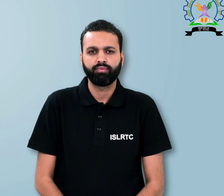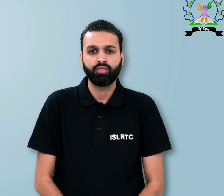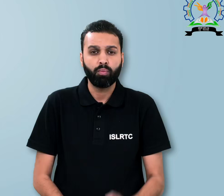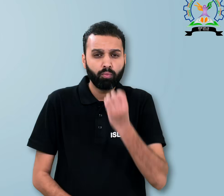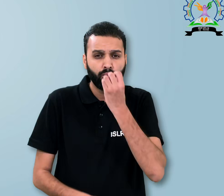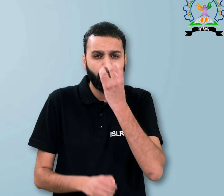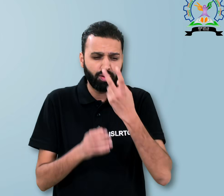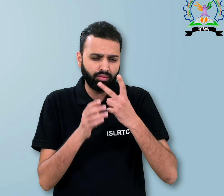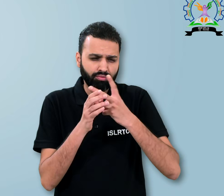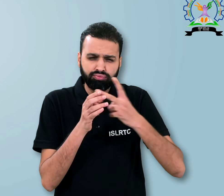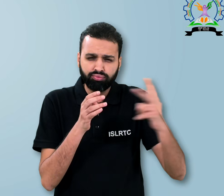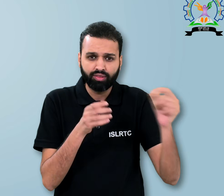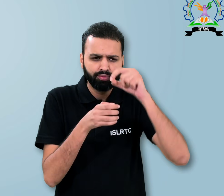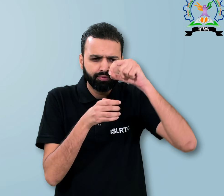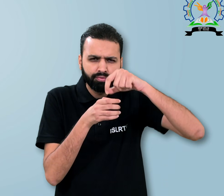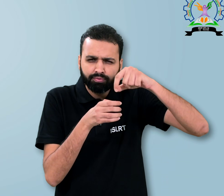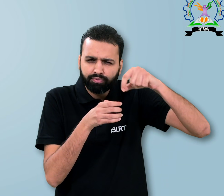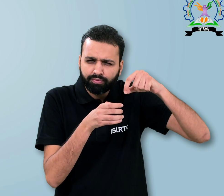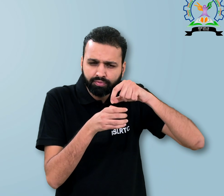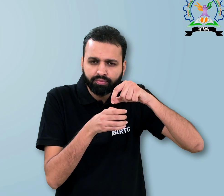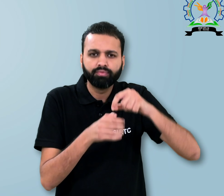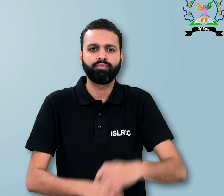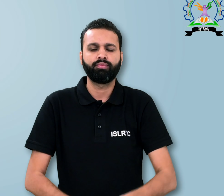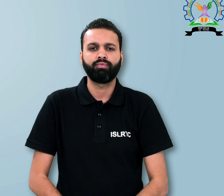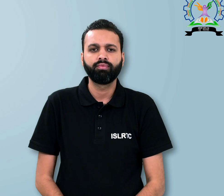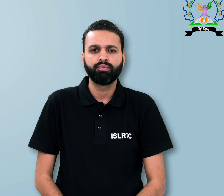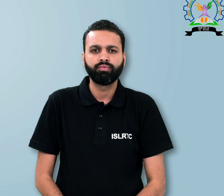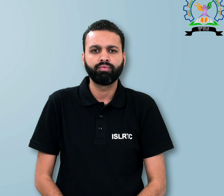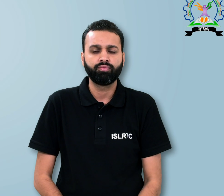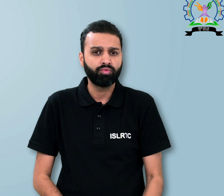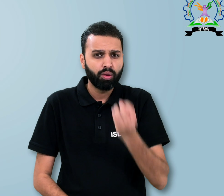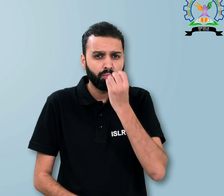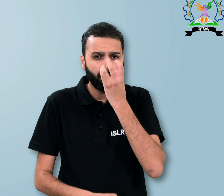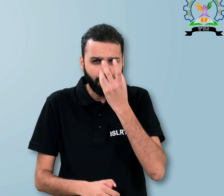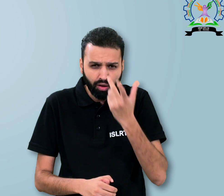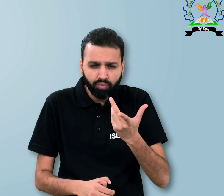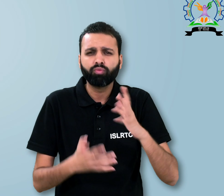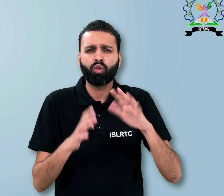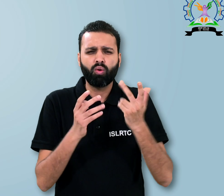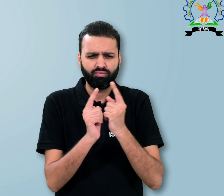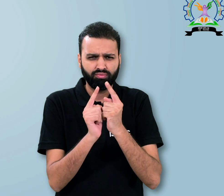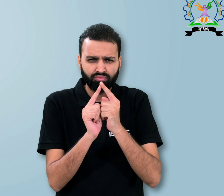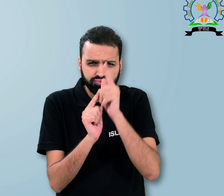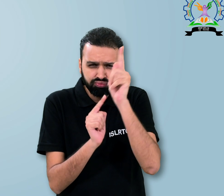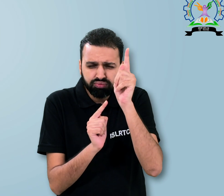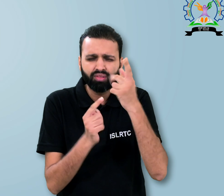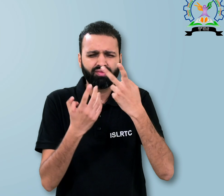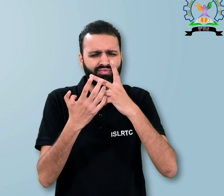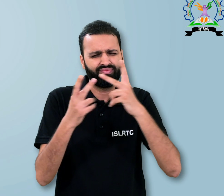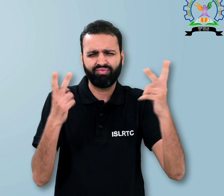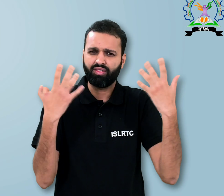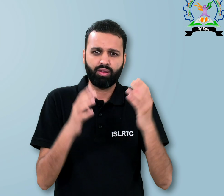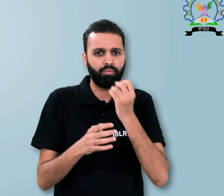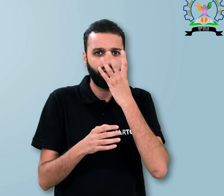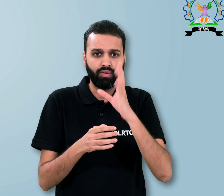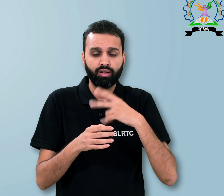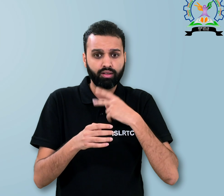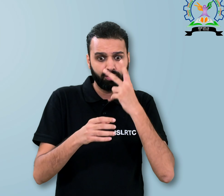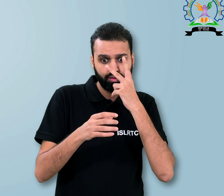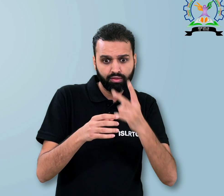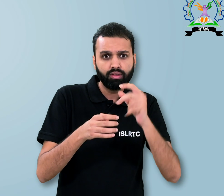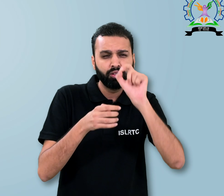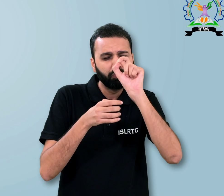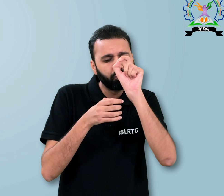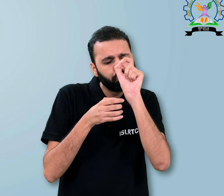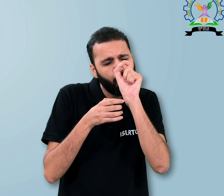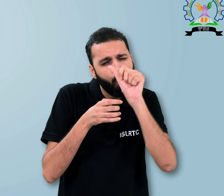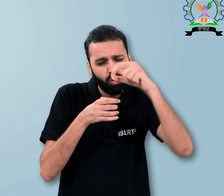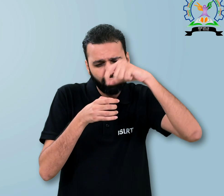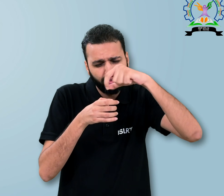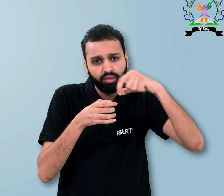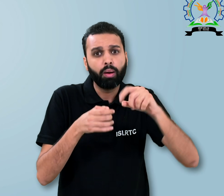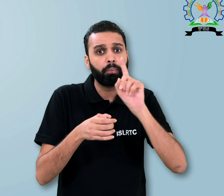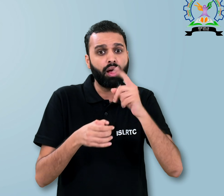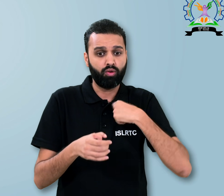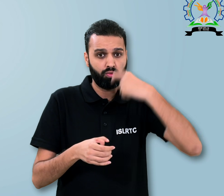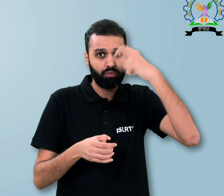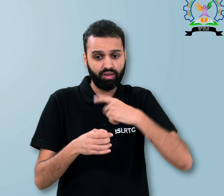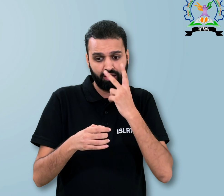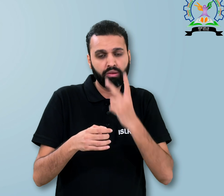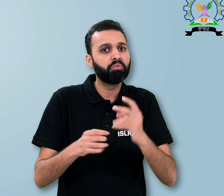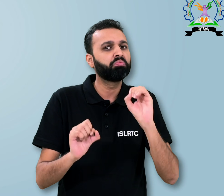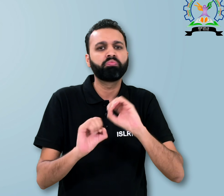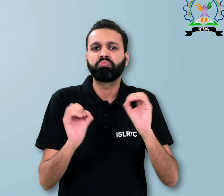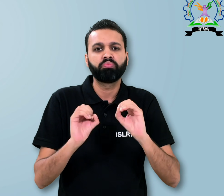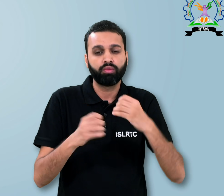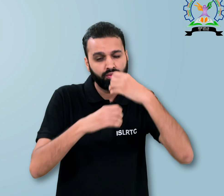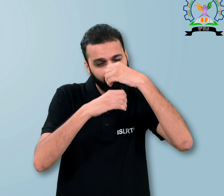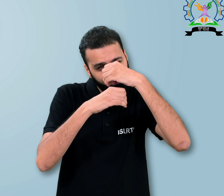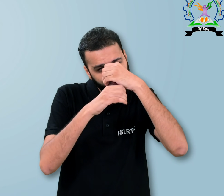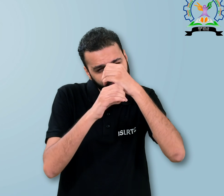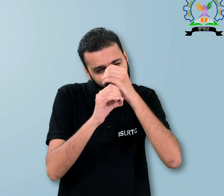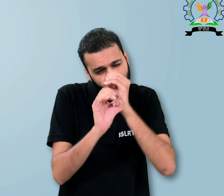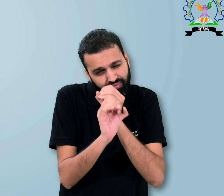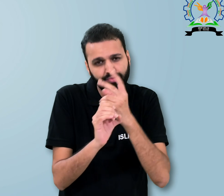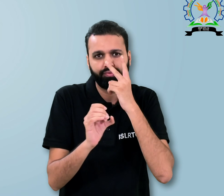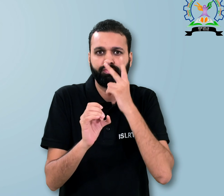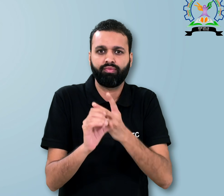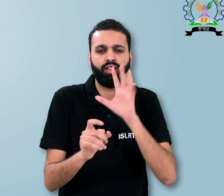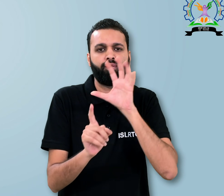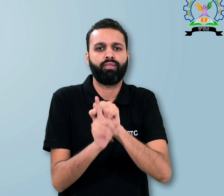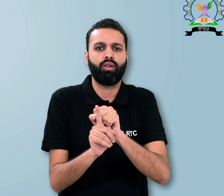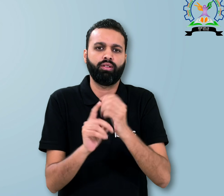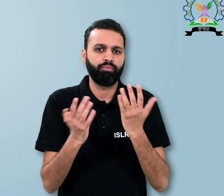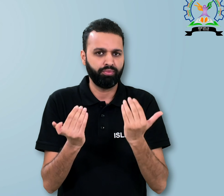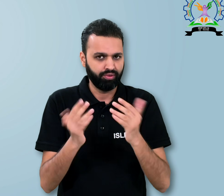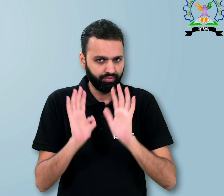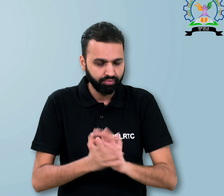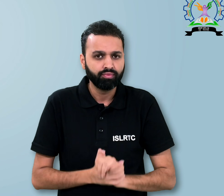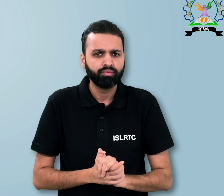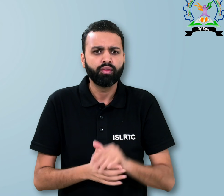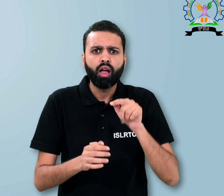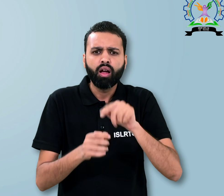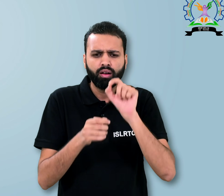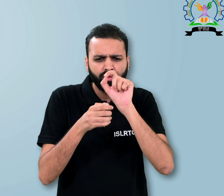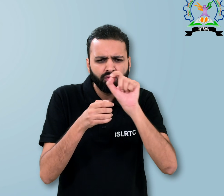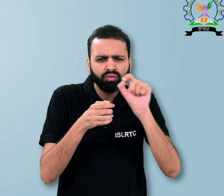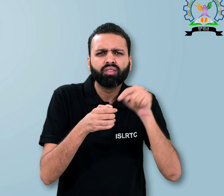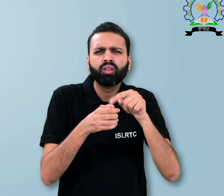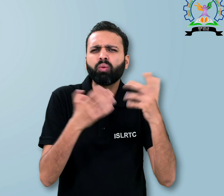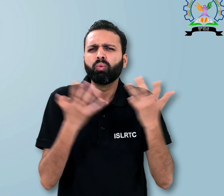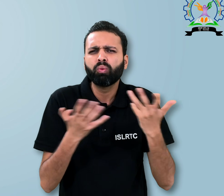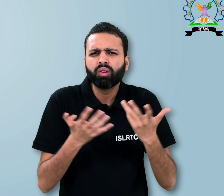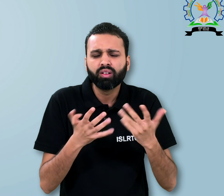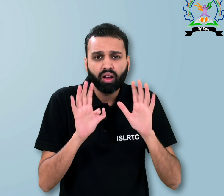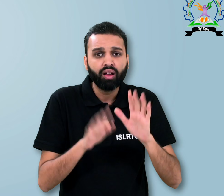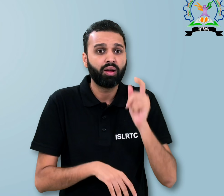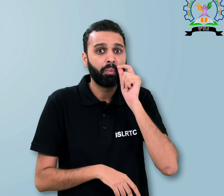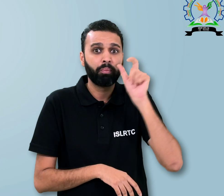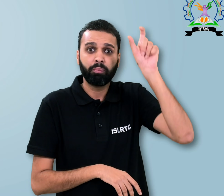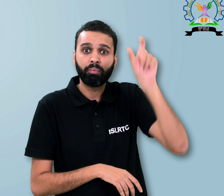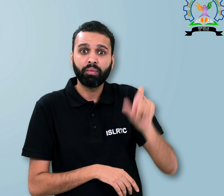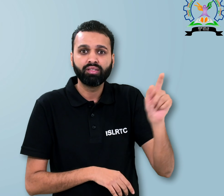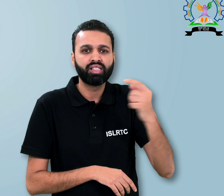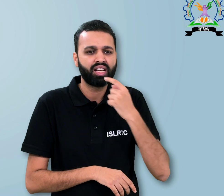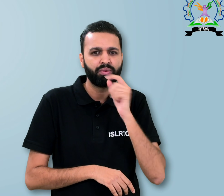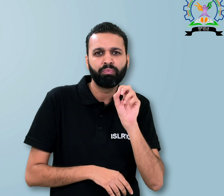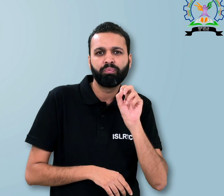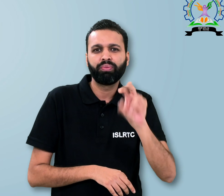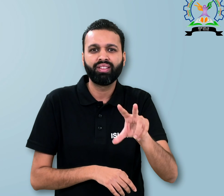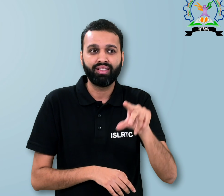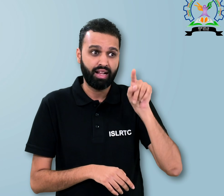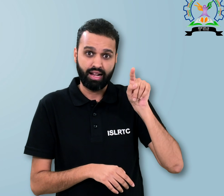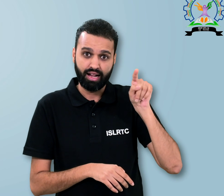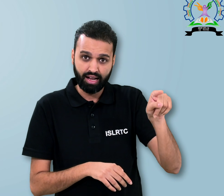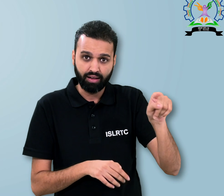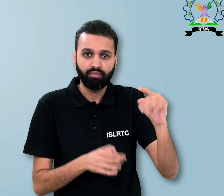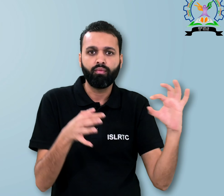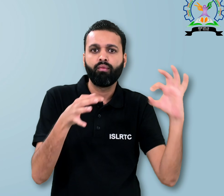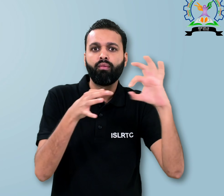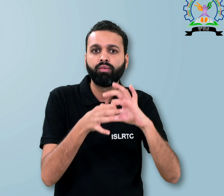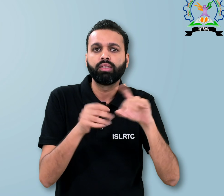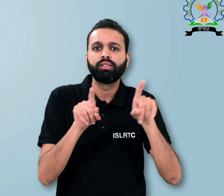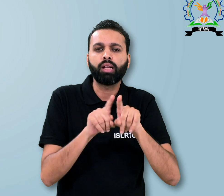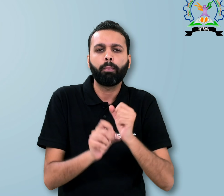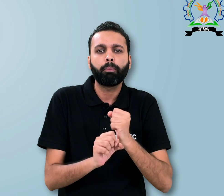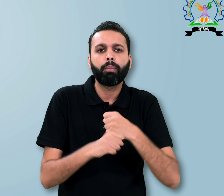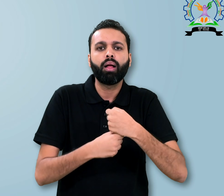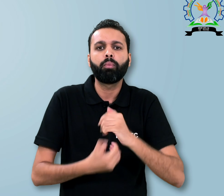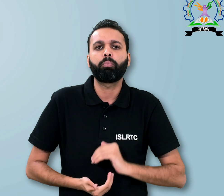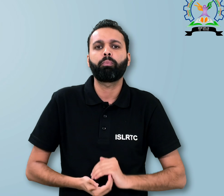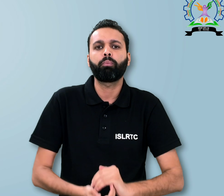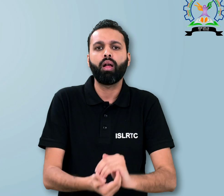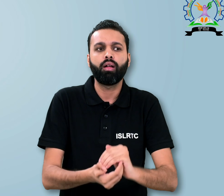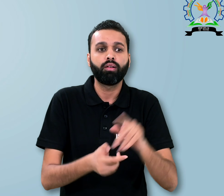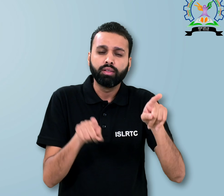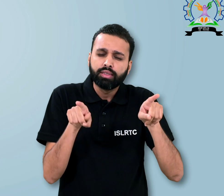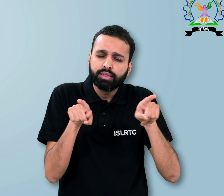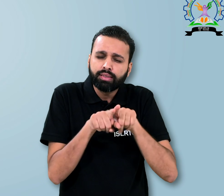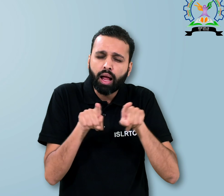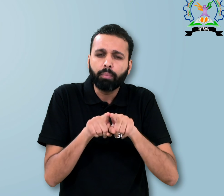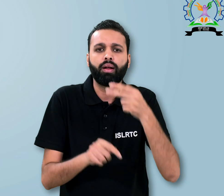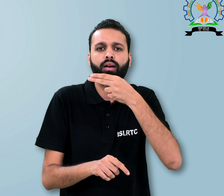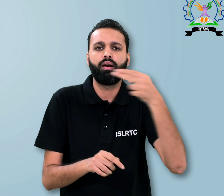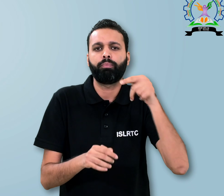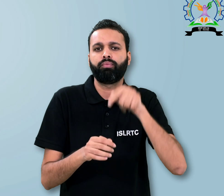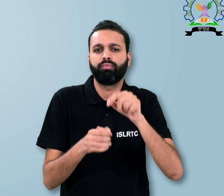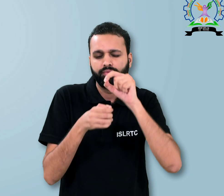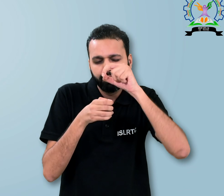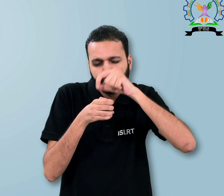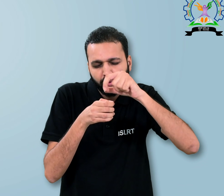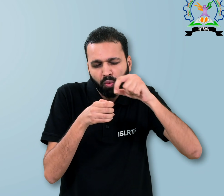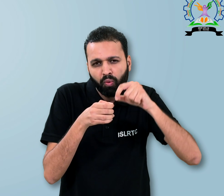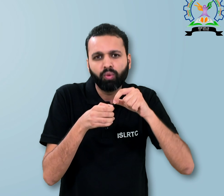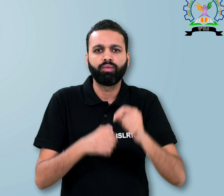Pollen Grains Pollen grains are microscopic structures which we cannot see with the naked eye. The pollen grains bear the male reproductive organ of a flower.